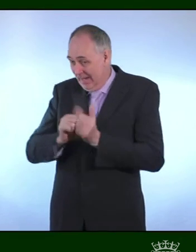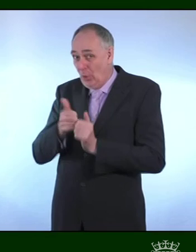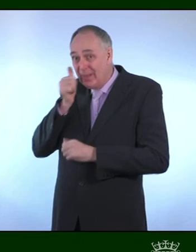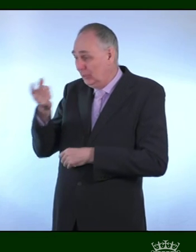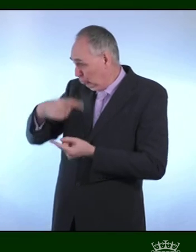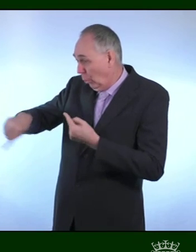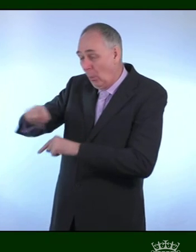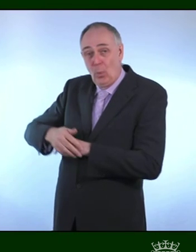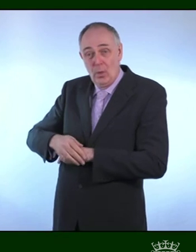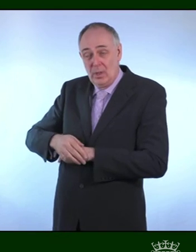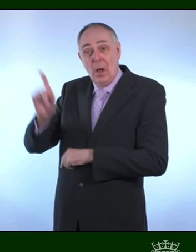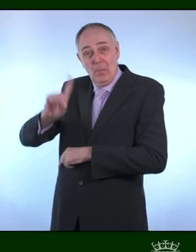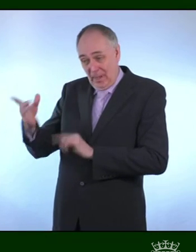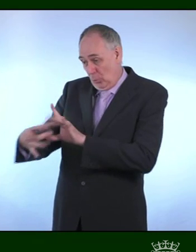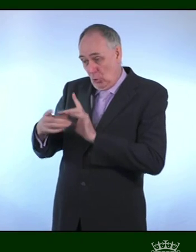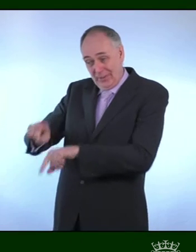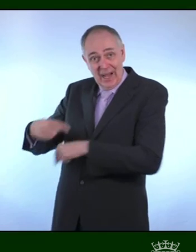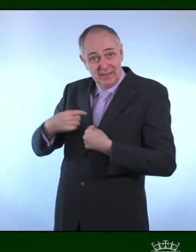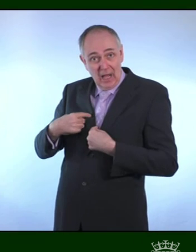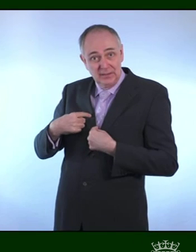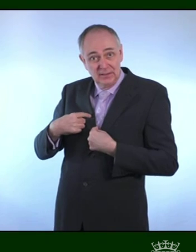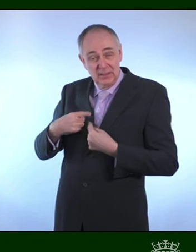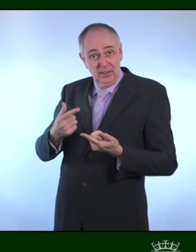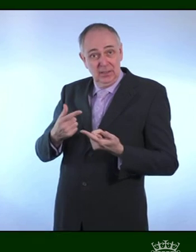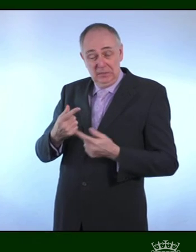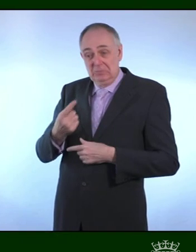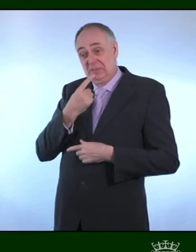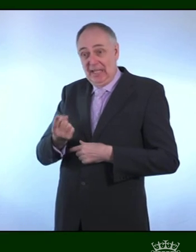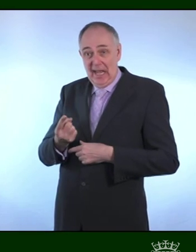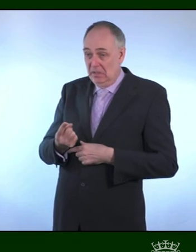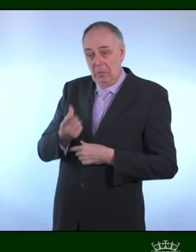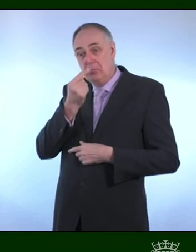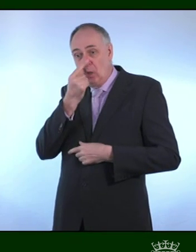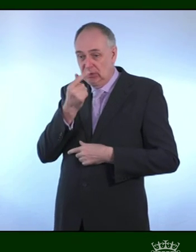Constituents are getting in touch with us, saying that they are being threatened with eviction now.